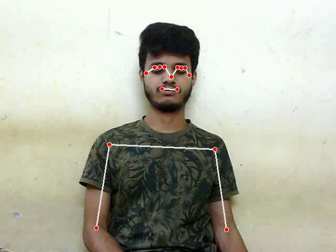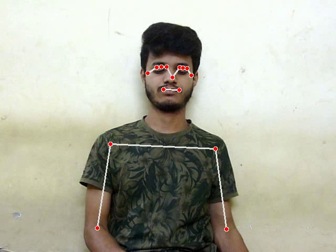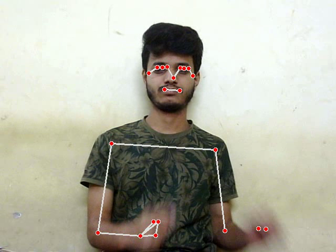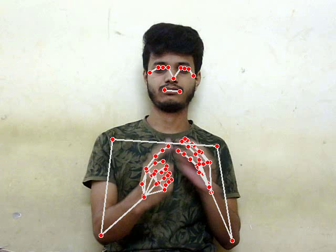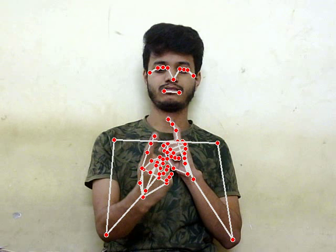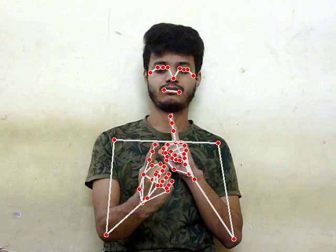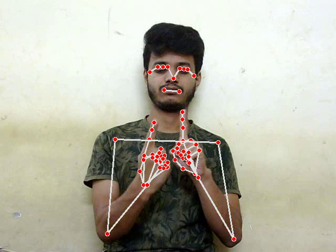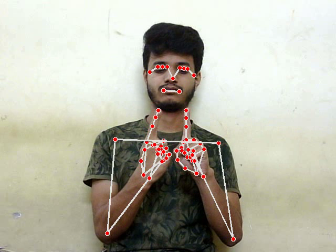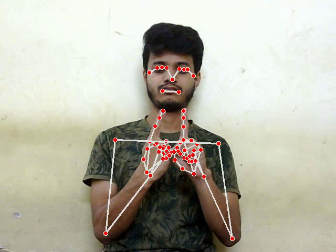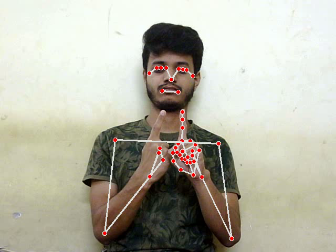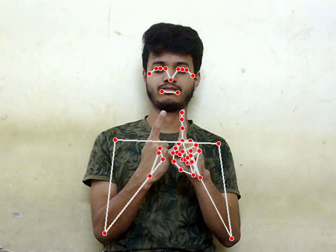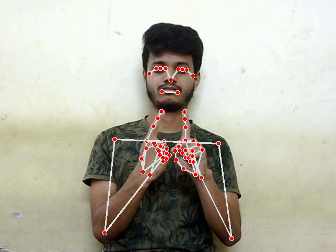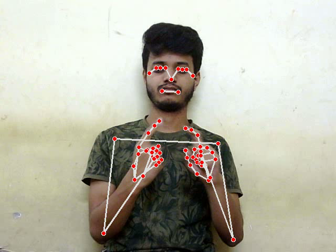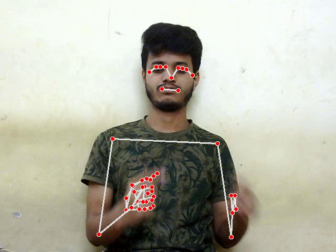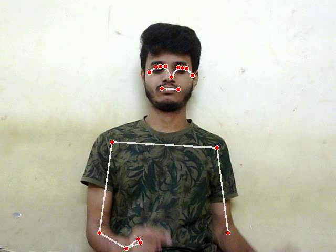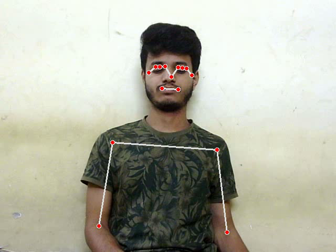meet